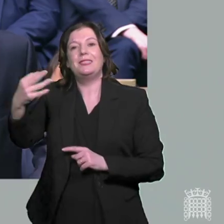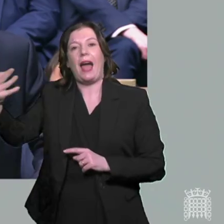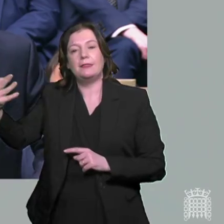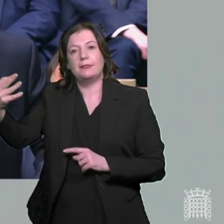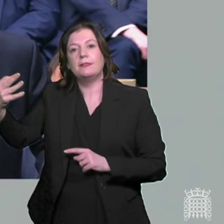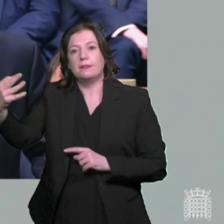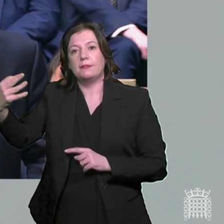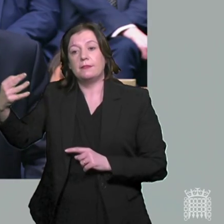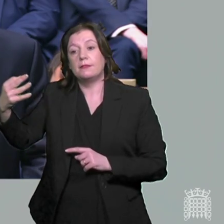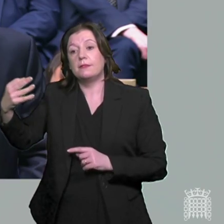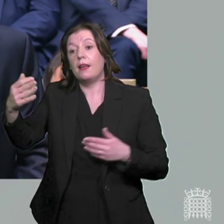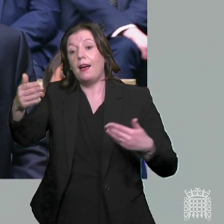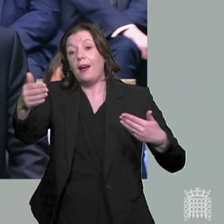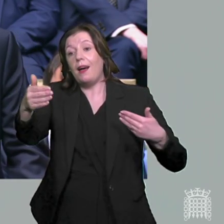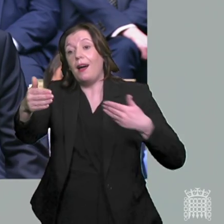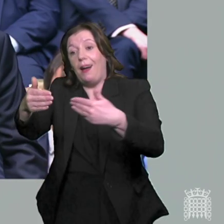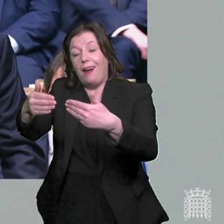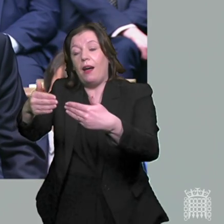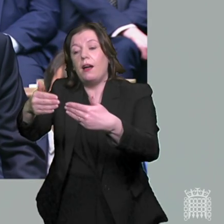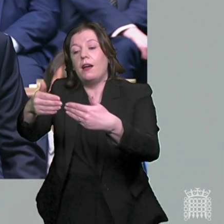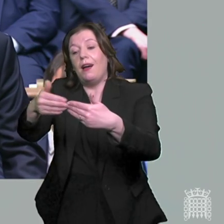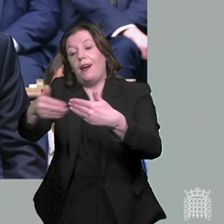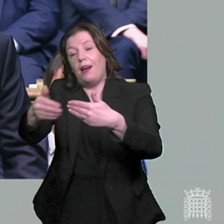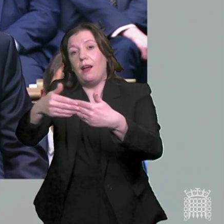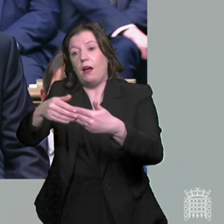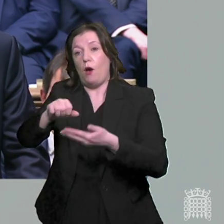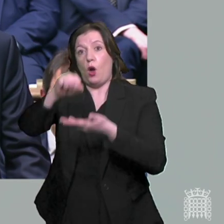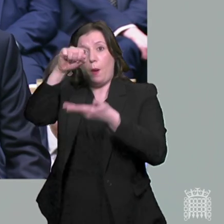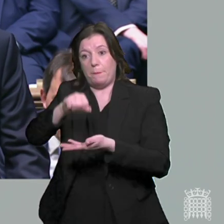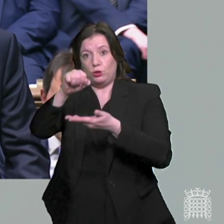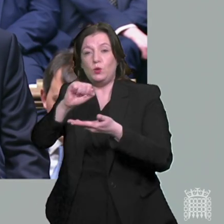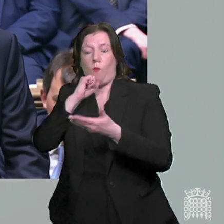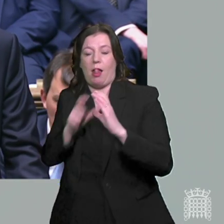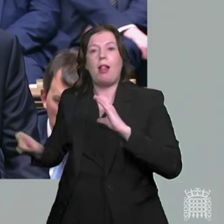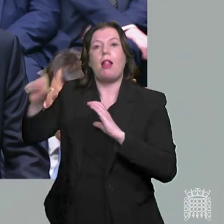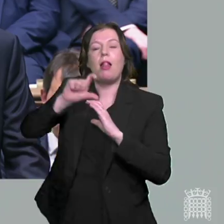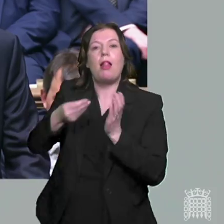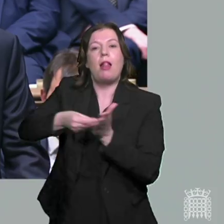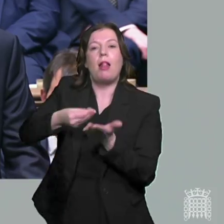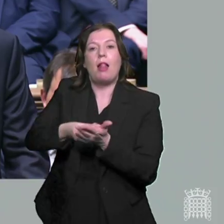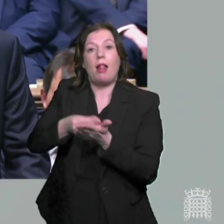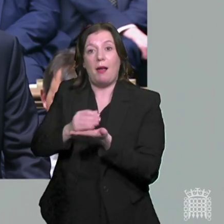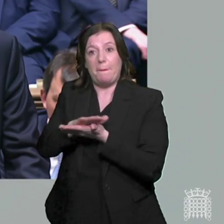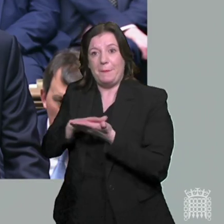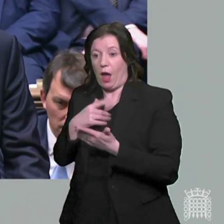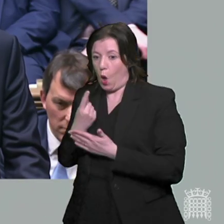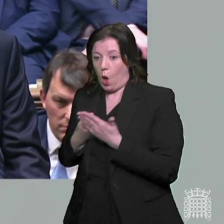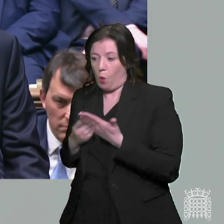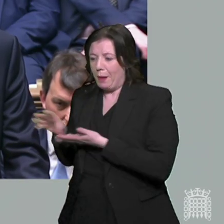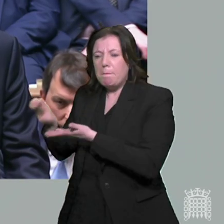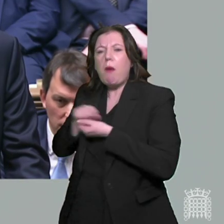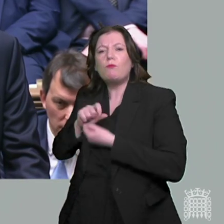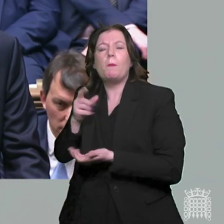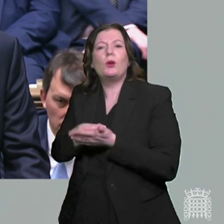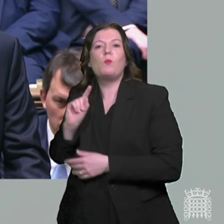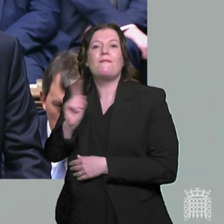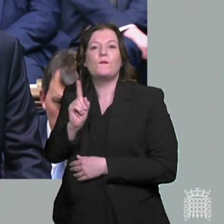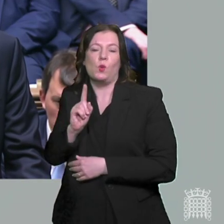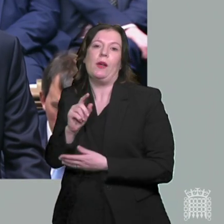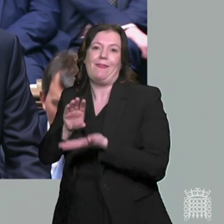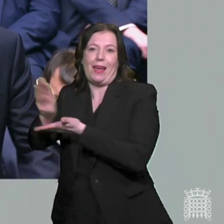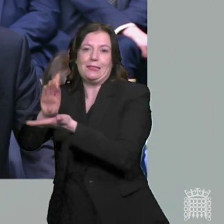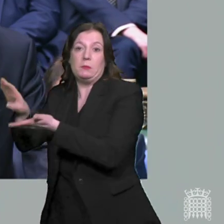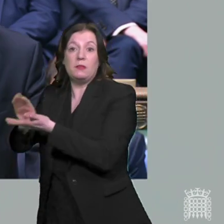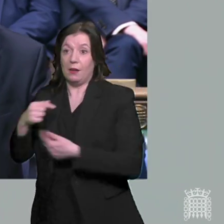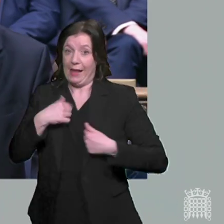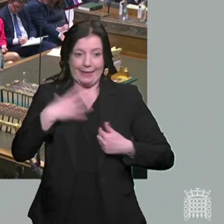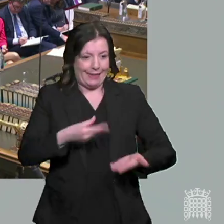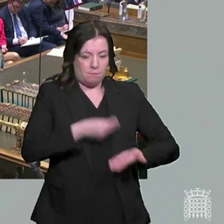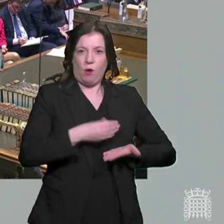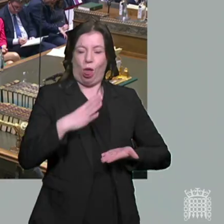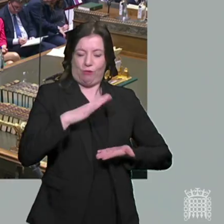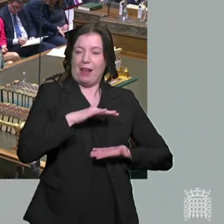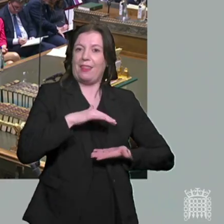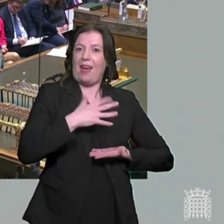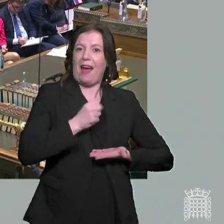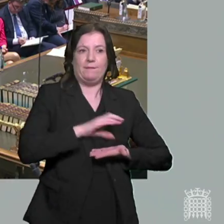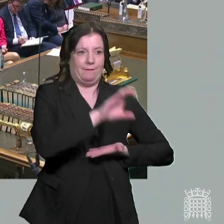Even better, in the final two years of the forecast, our current budget is in surplus, meaning we only borrow for investment and not for day-to-day spending.